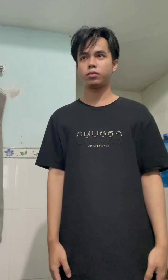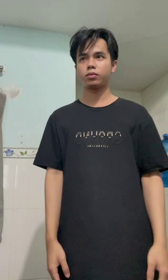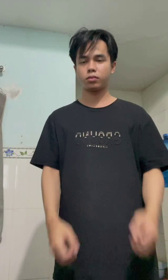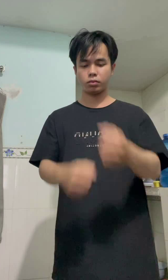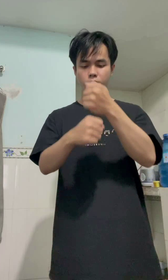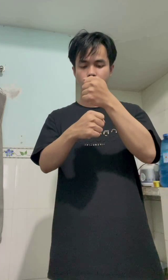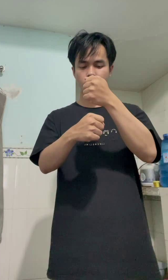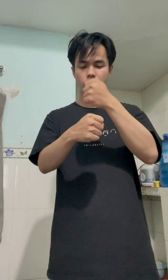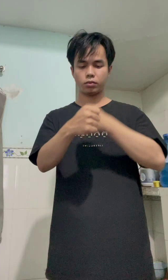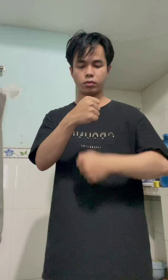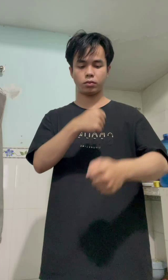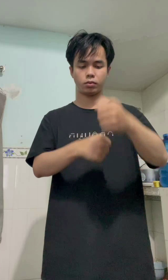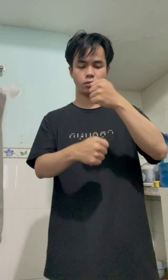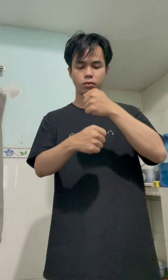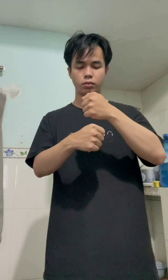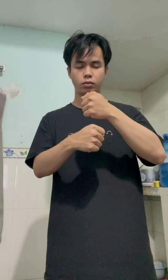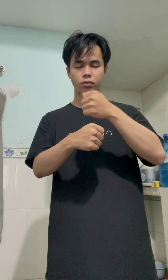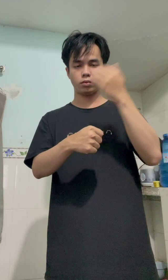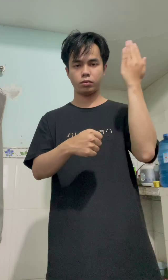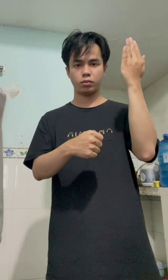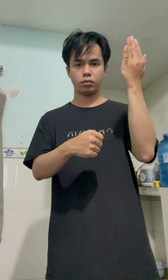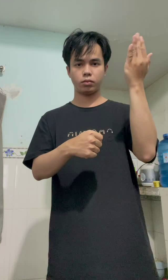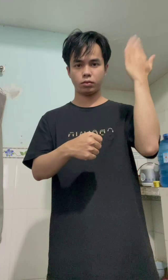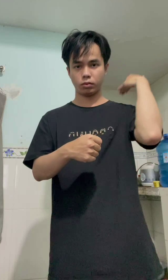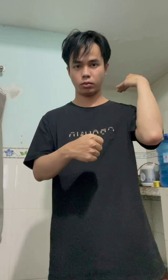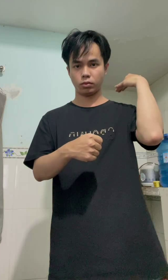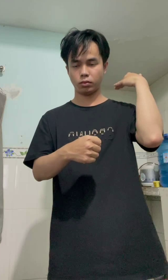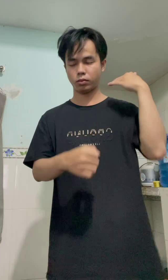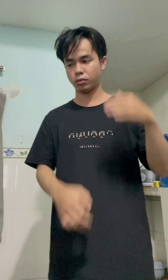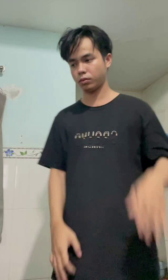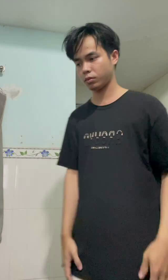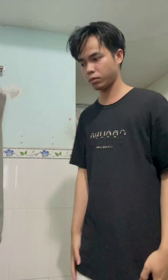nam truoc